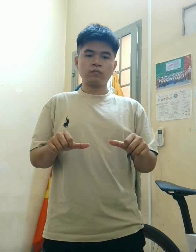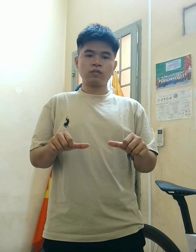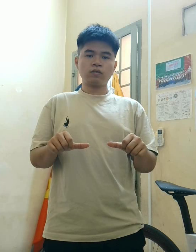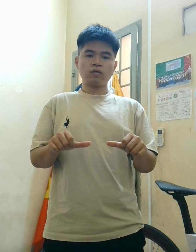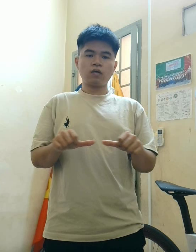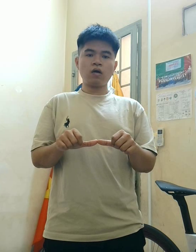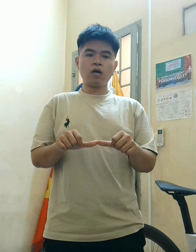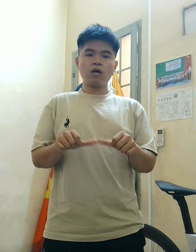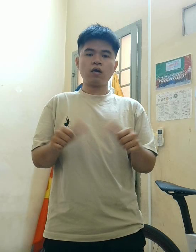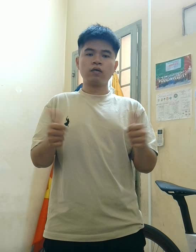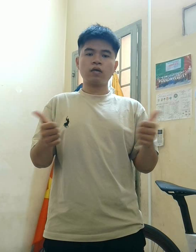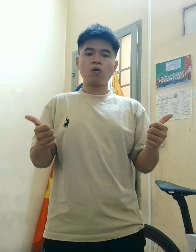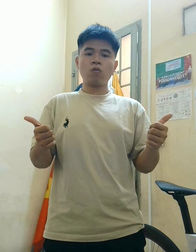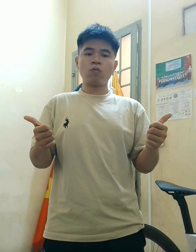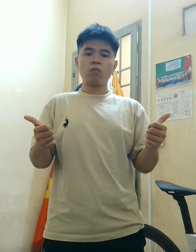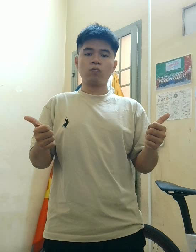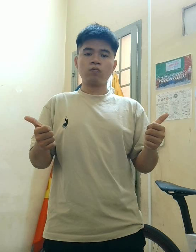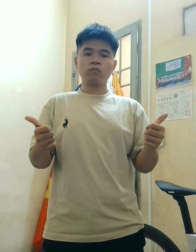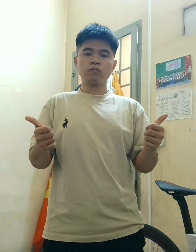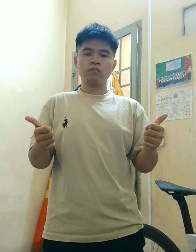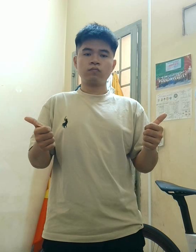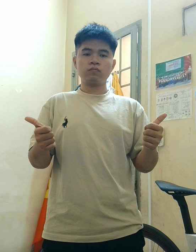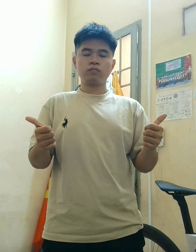o dau